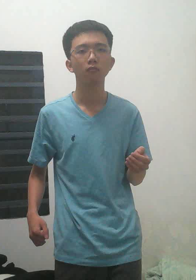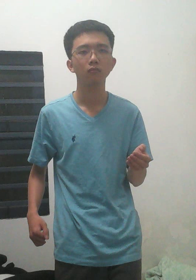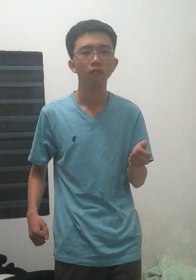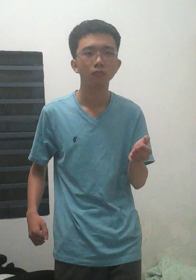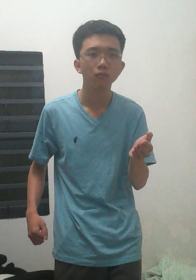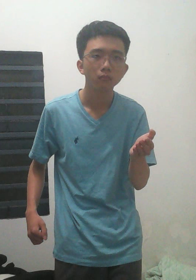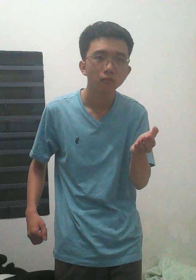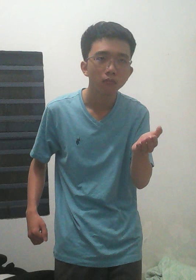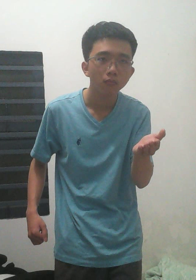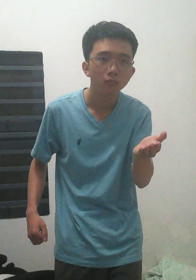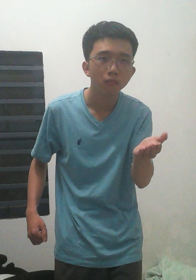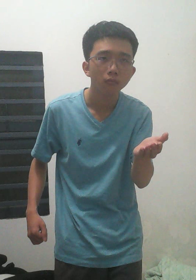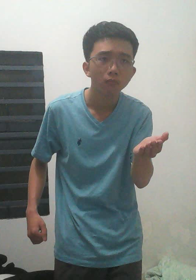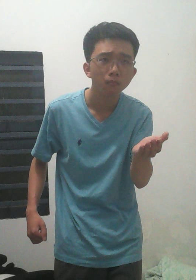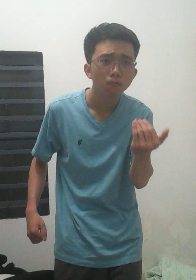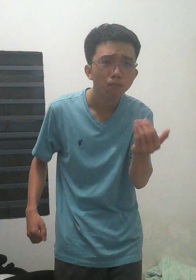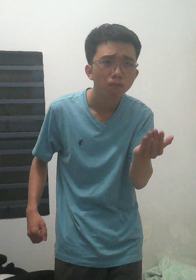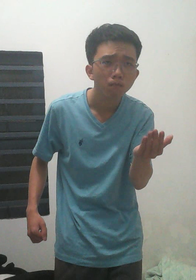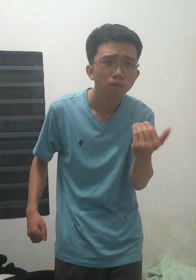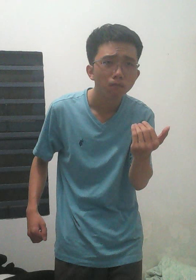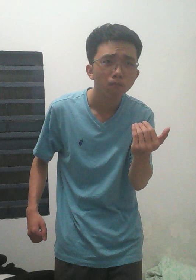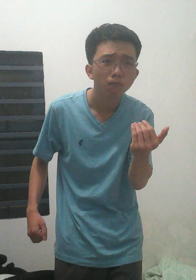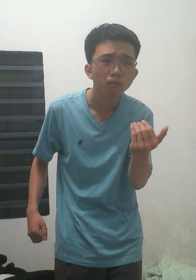yeu cau